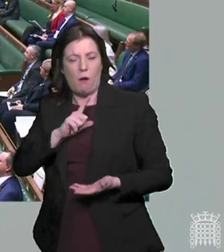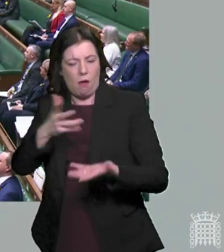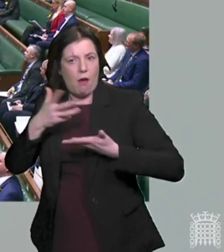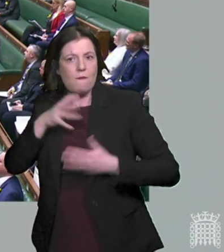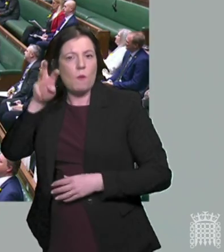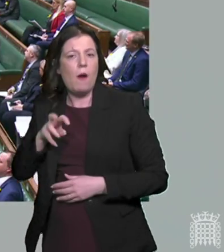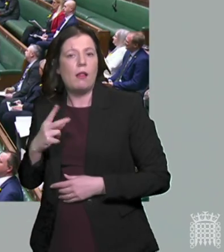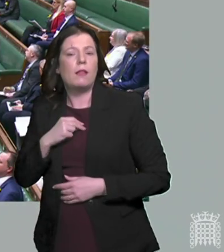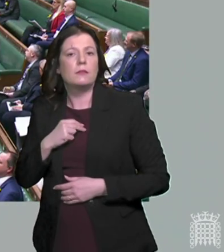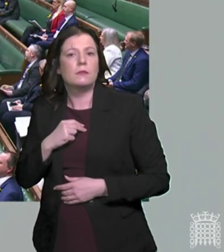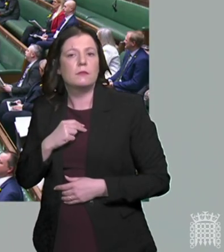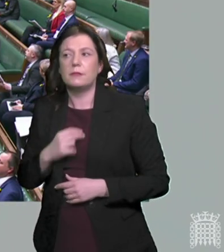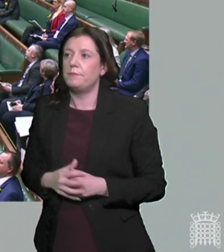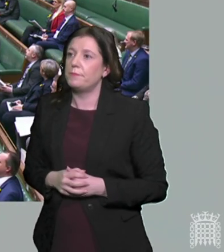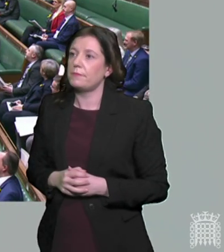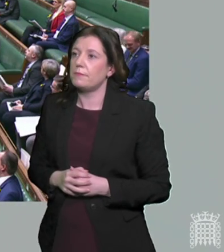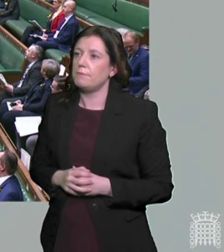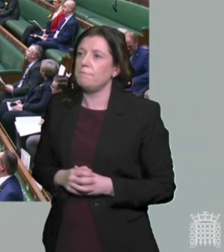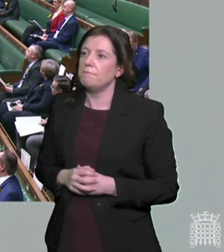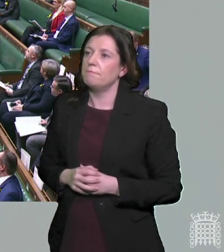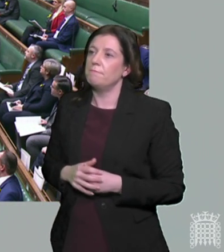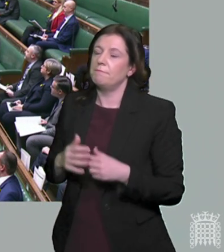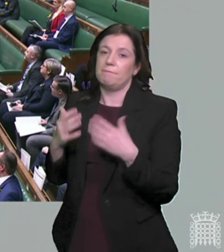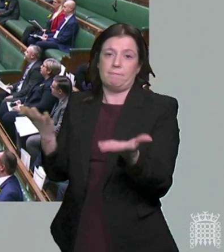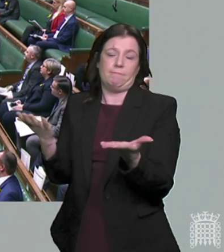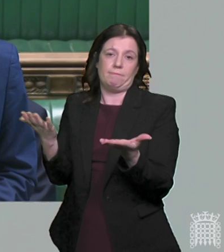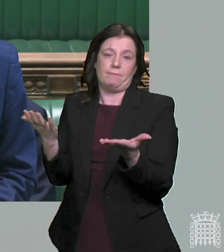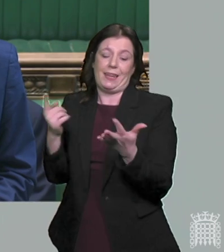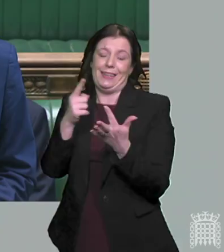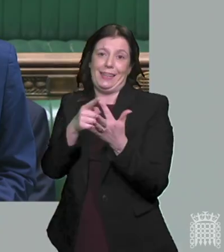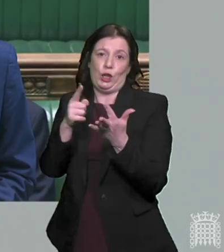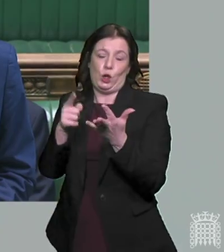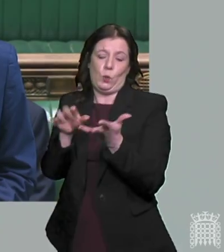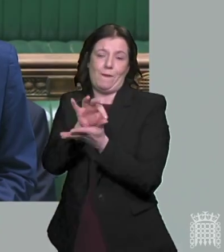Wales voted to leave the EU quite decisively.